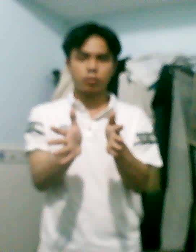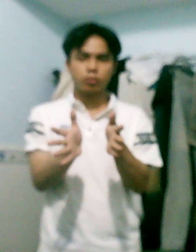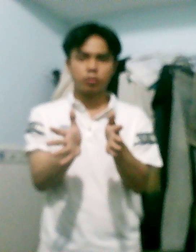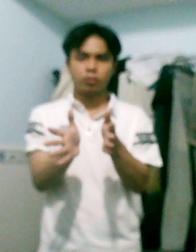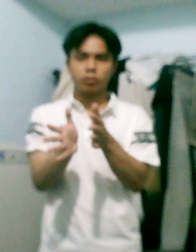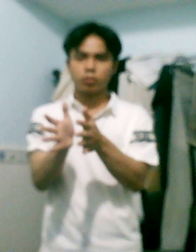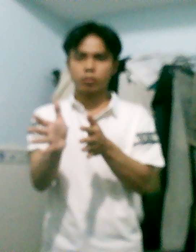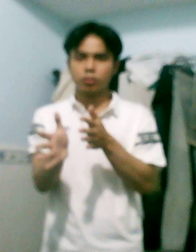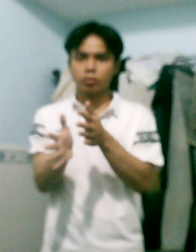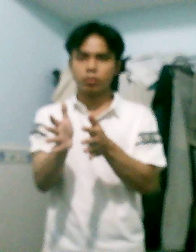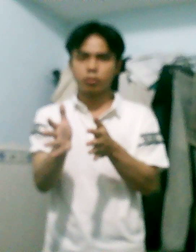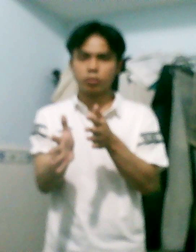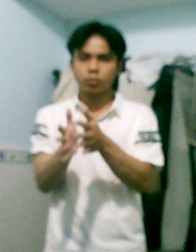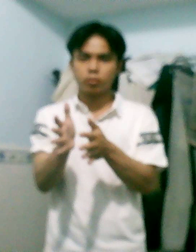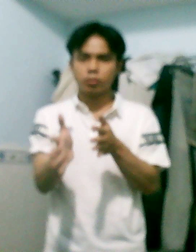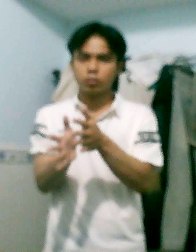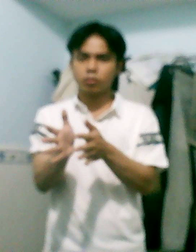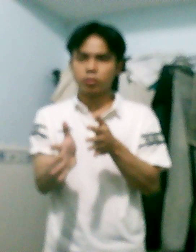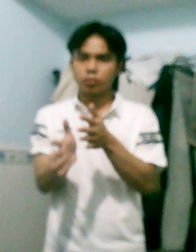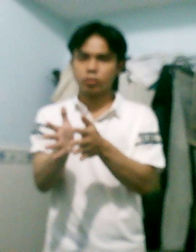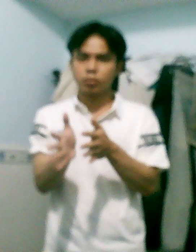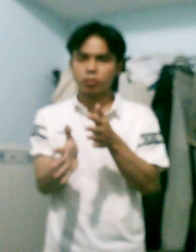ngon ngu ki hieu